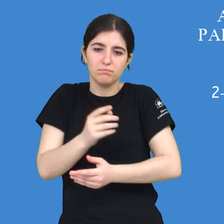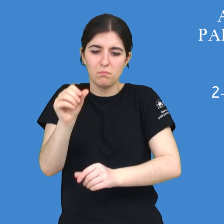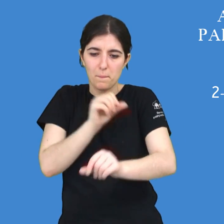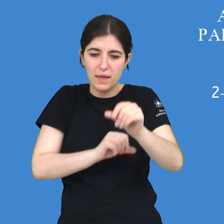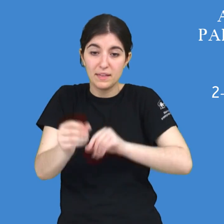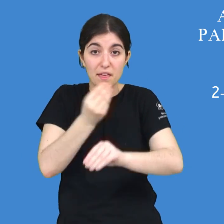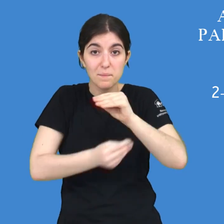a partir de